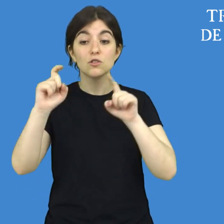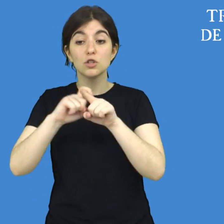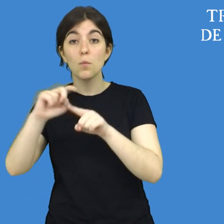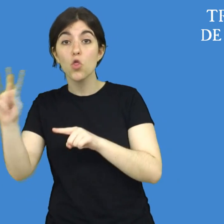tipo